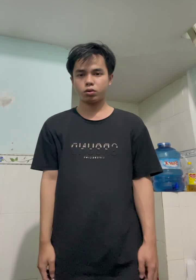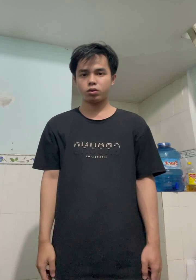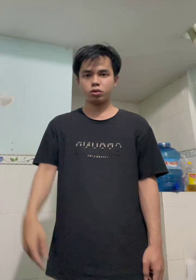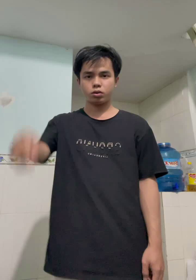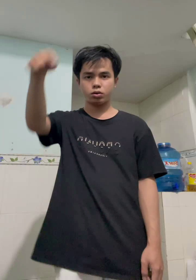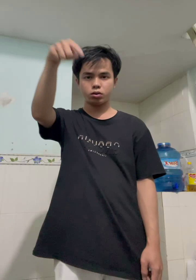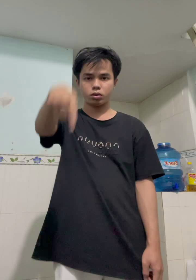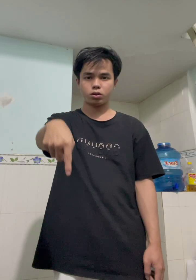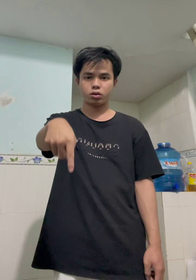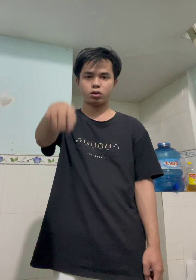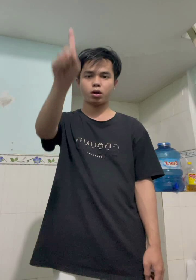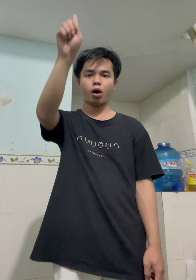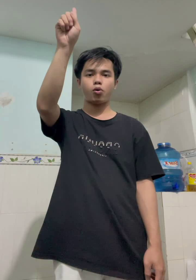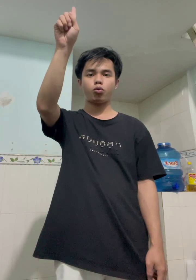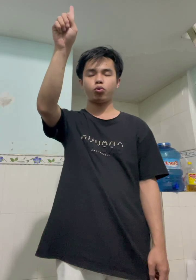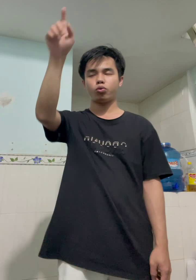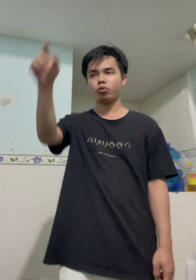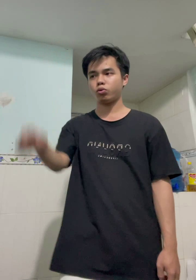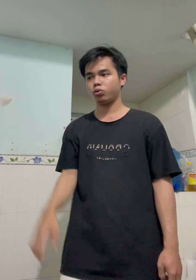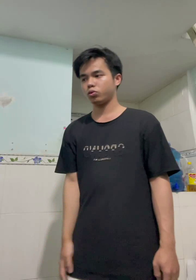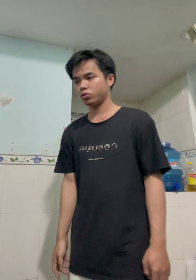di dau